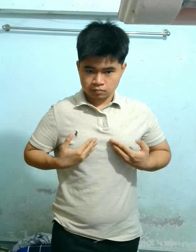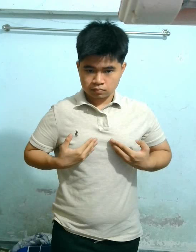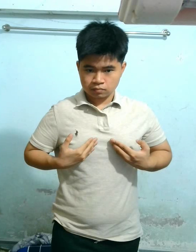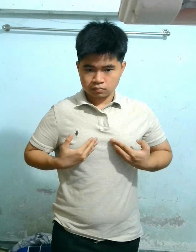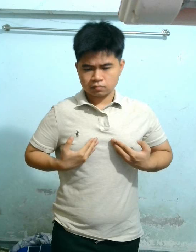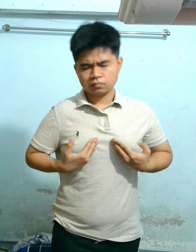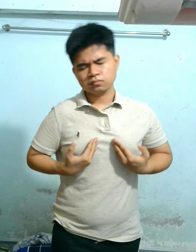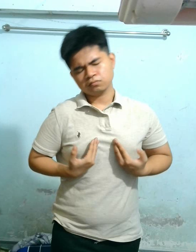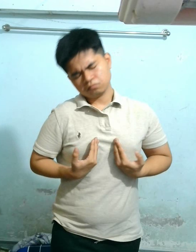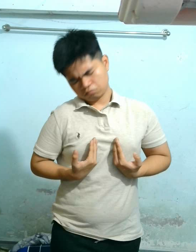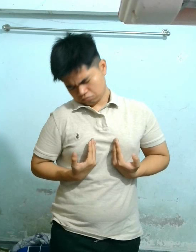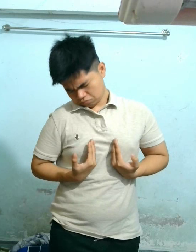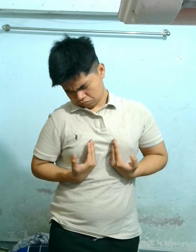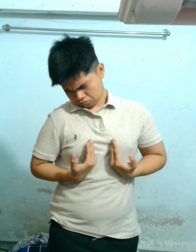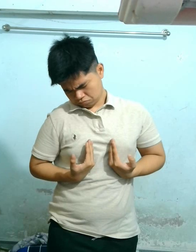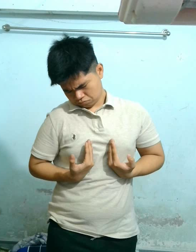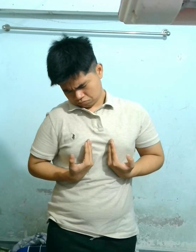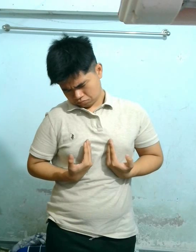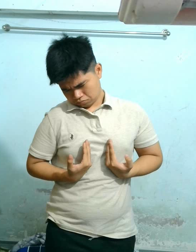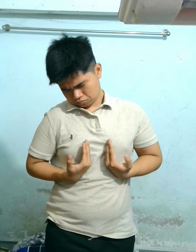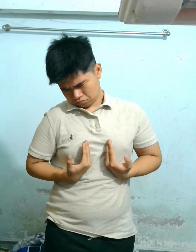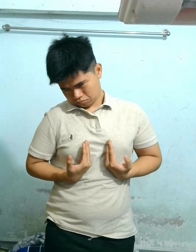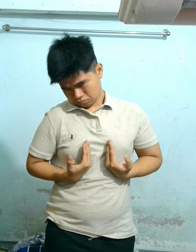met moi